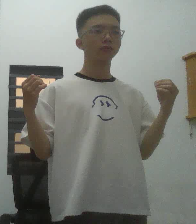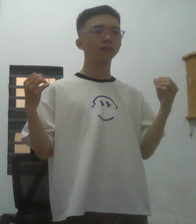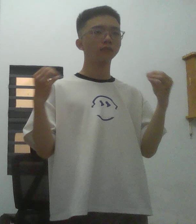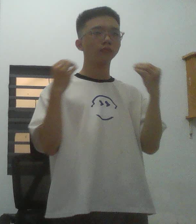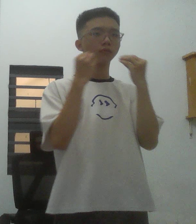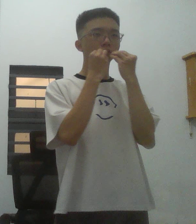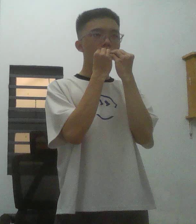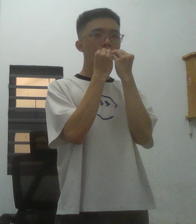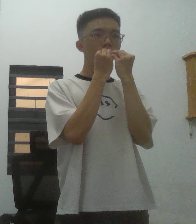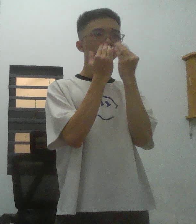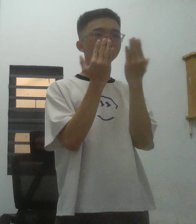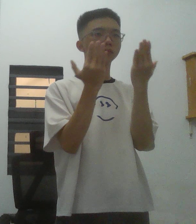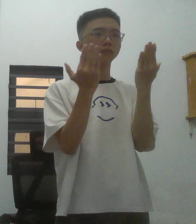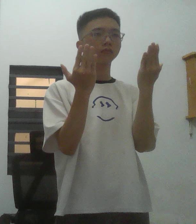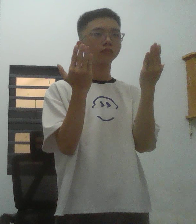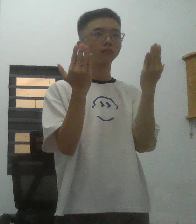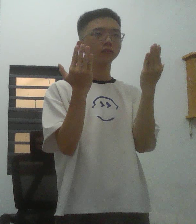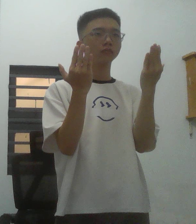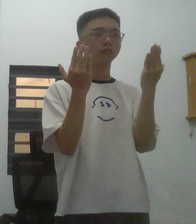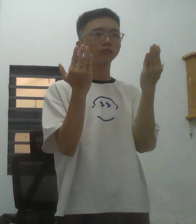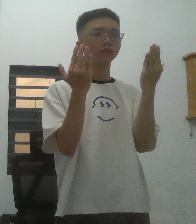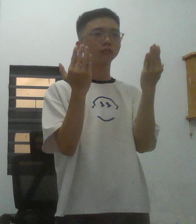cam on